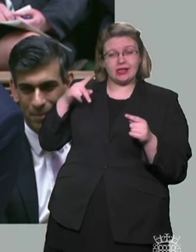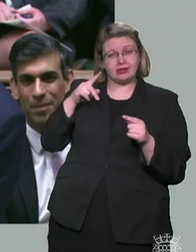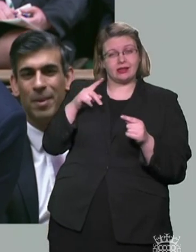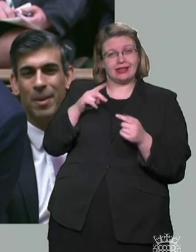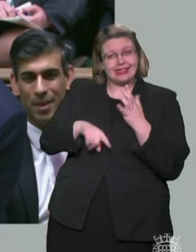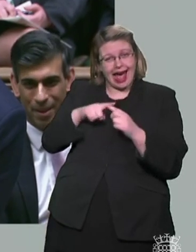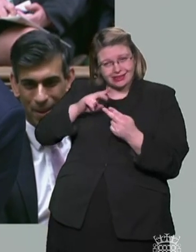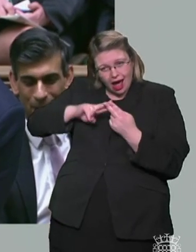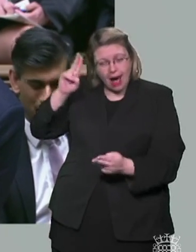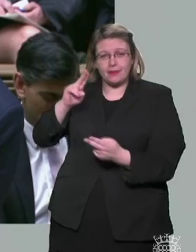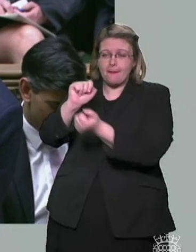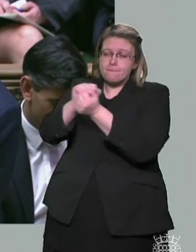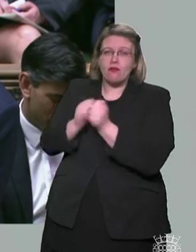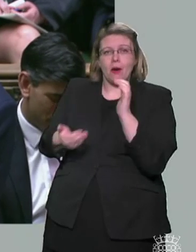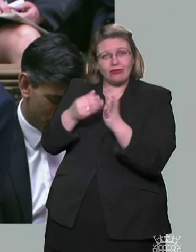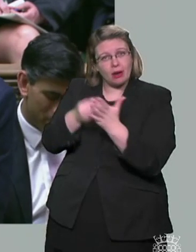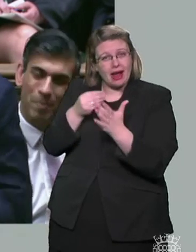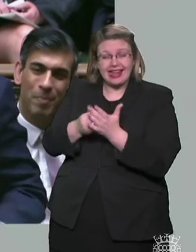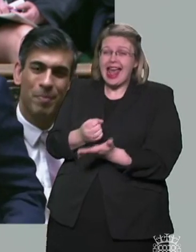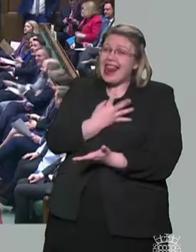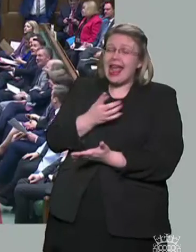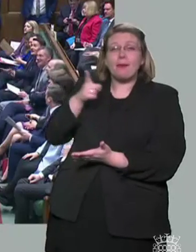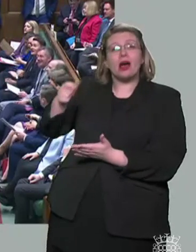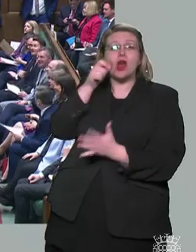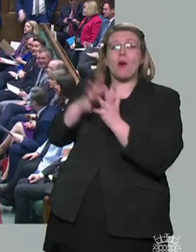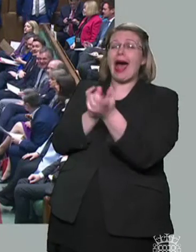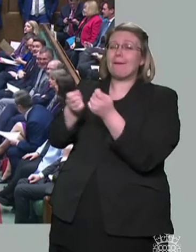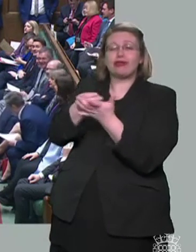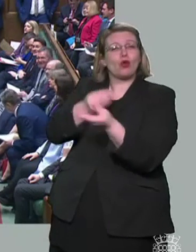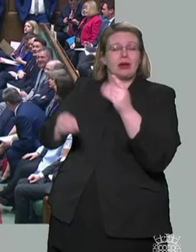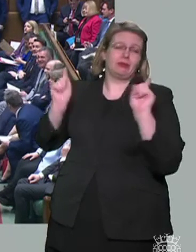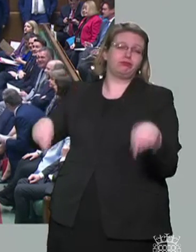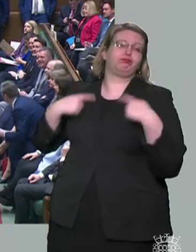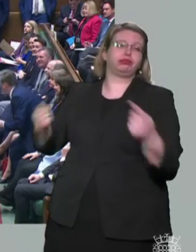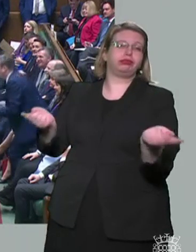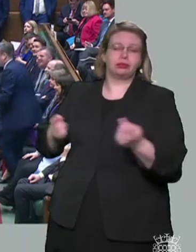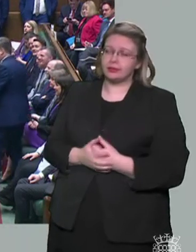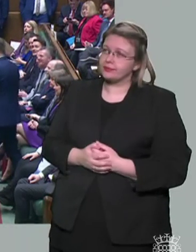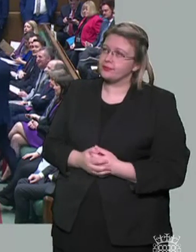It cannot be trusted with the economy.